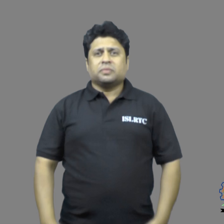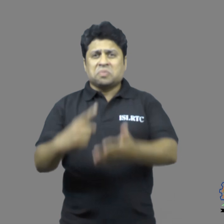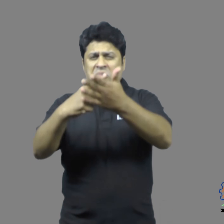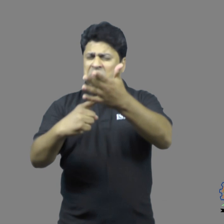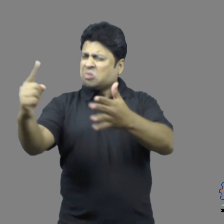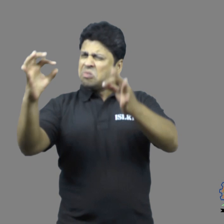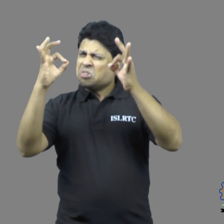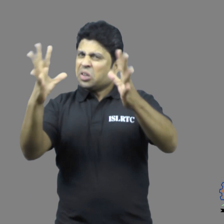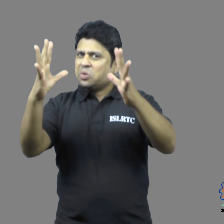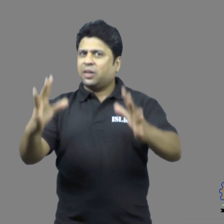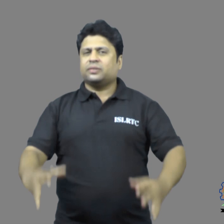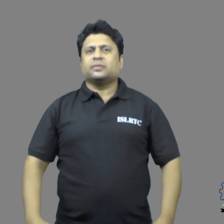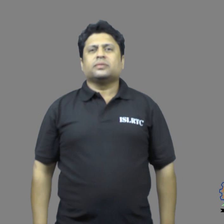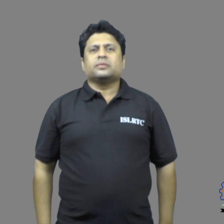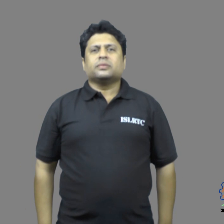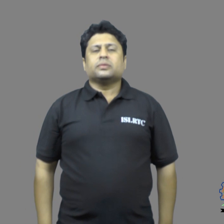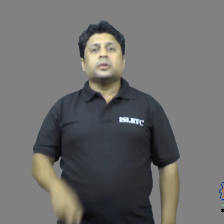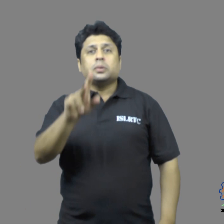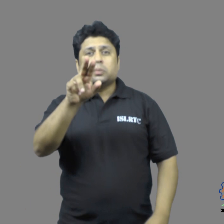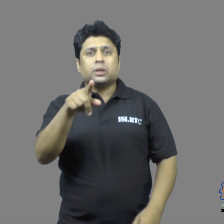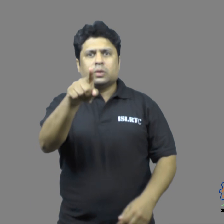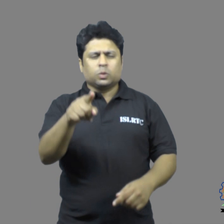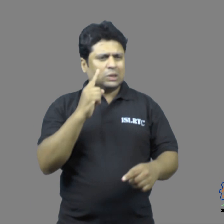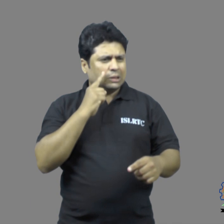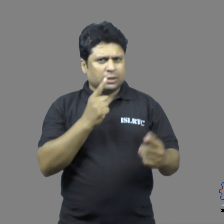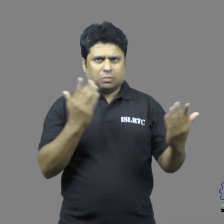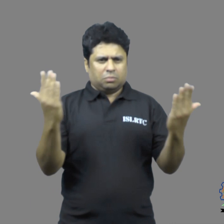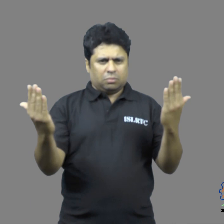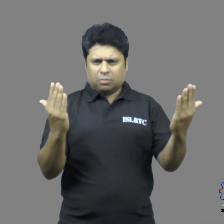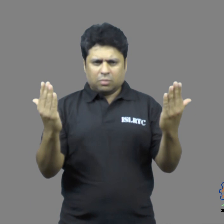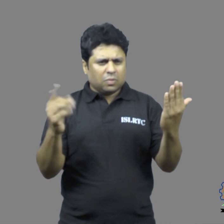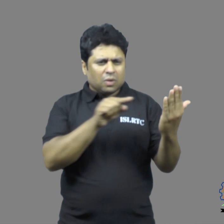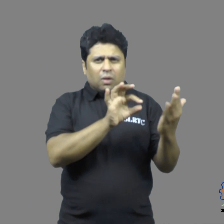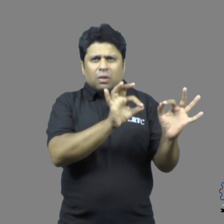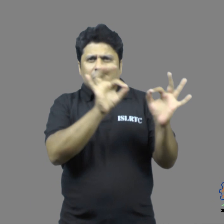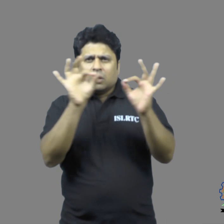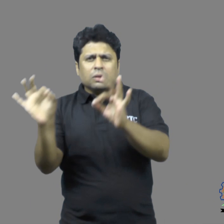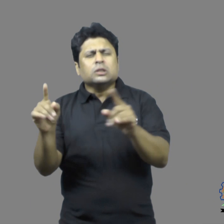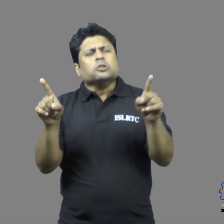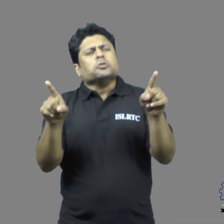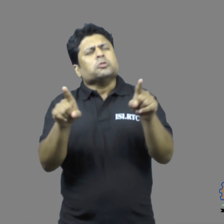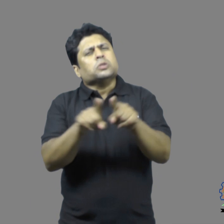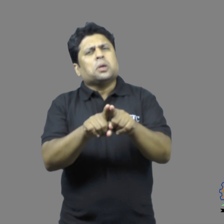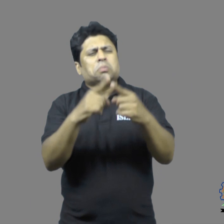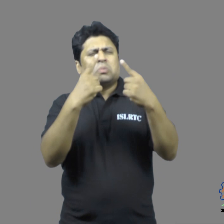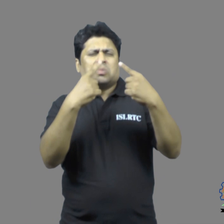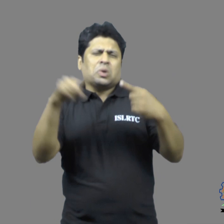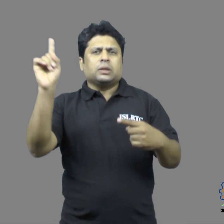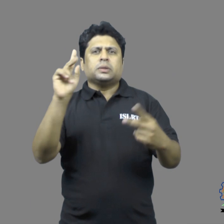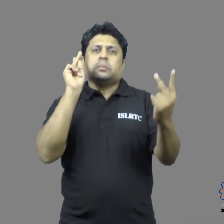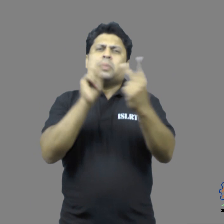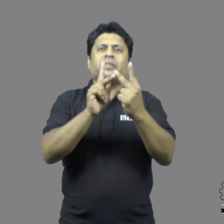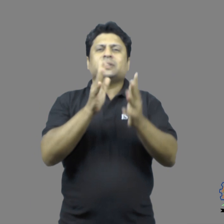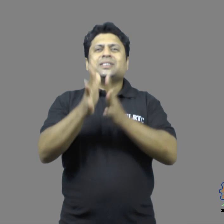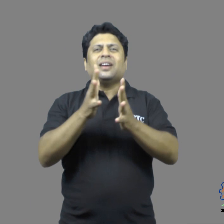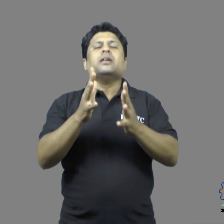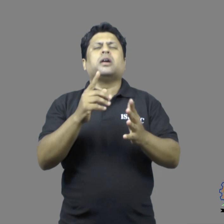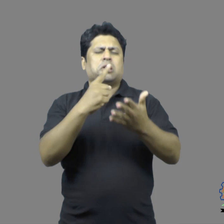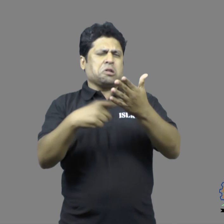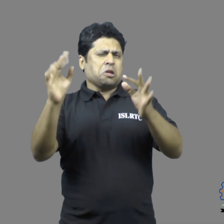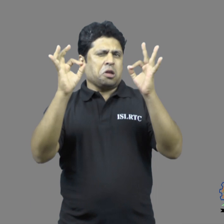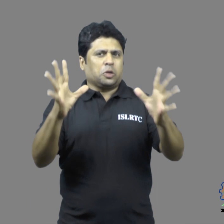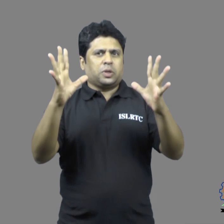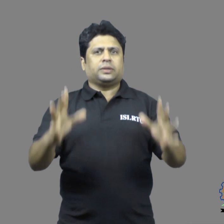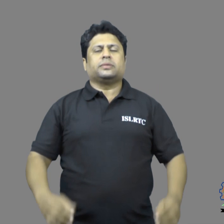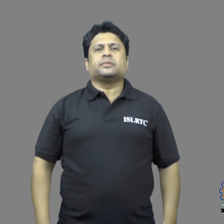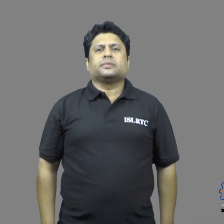Accurate